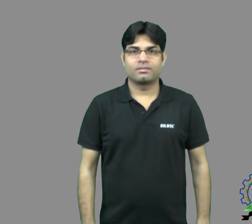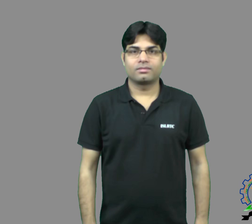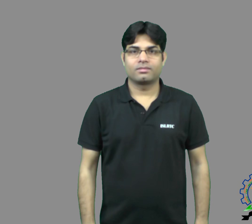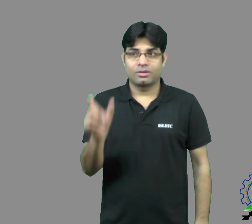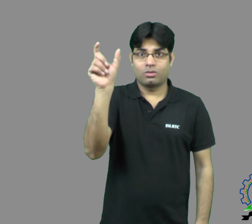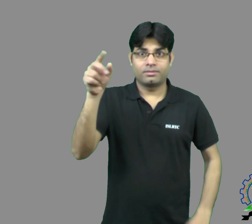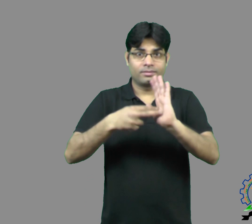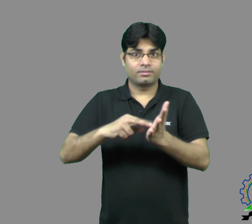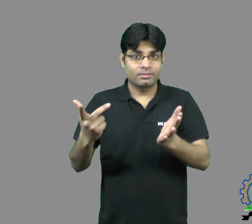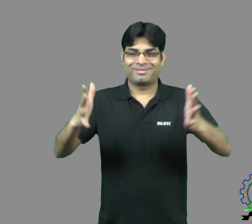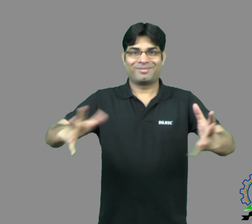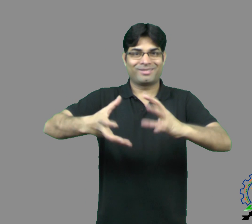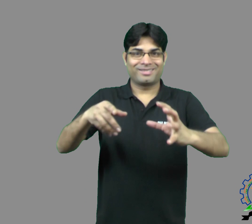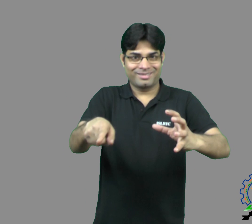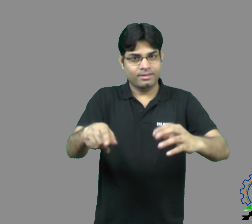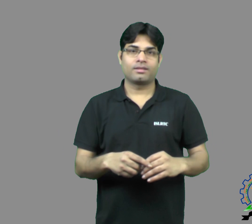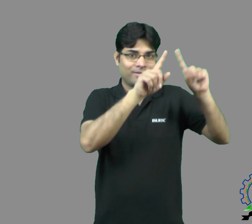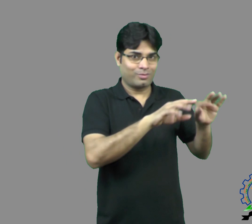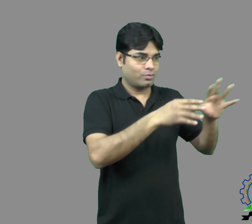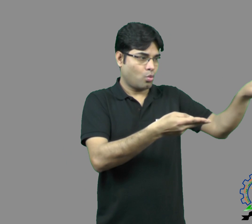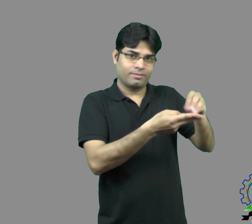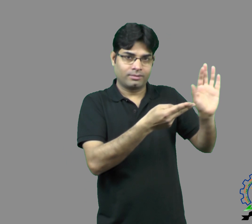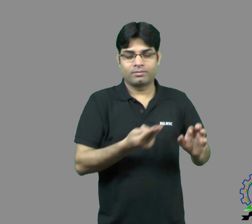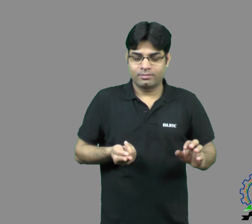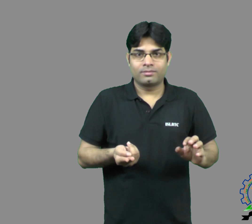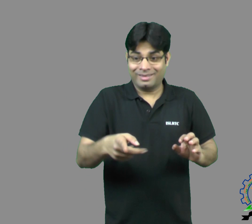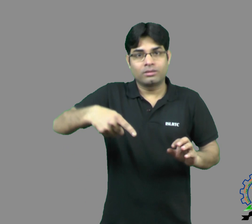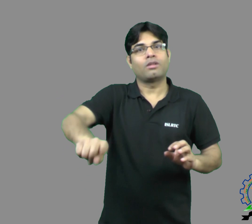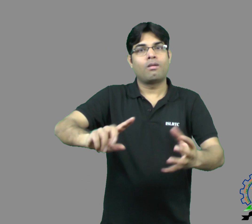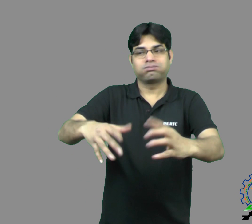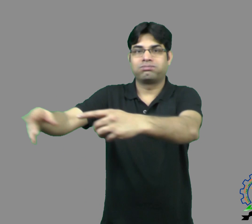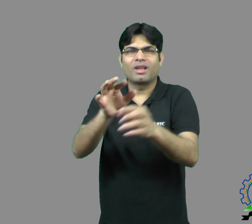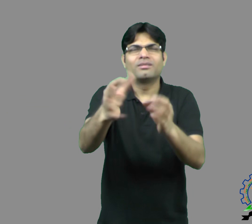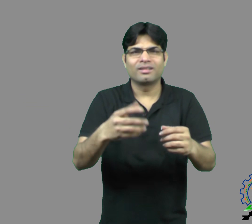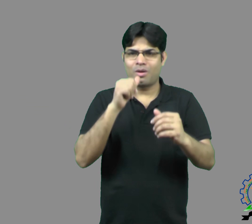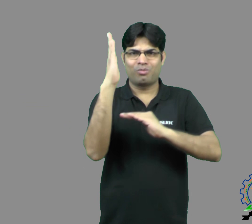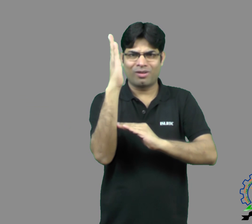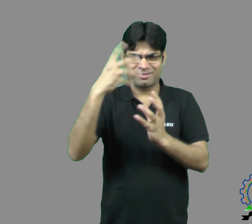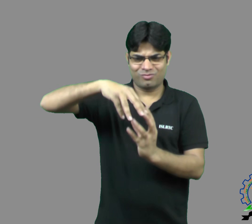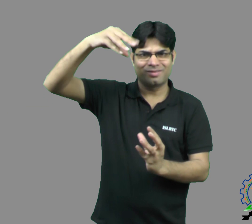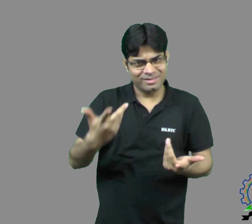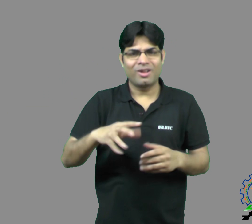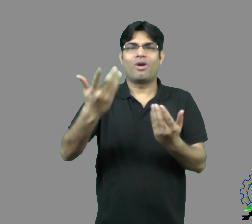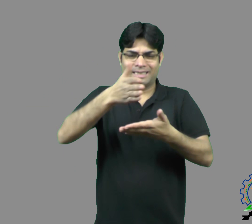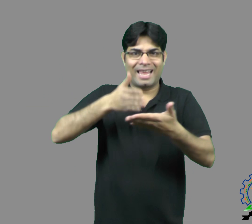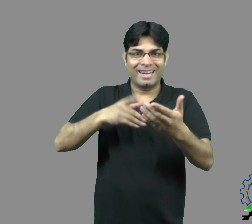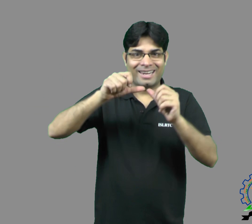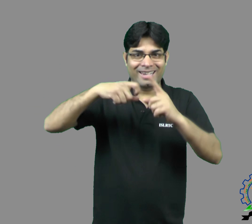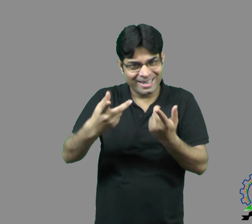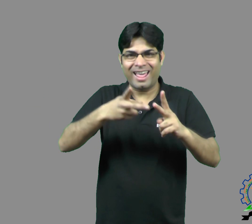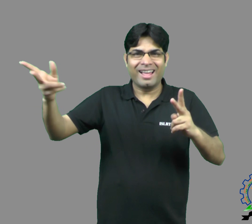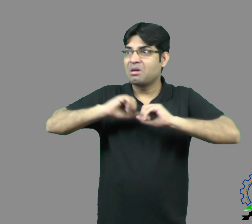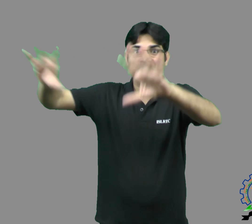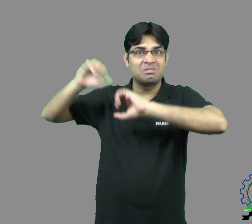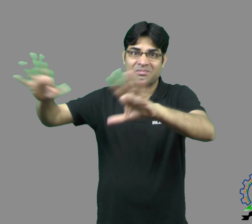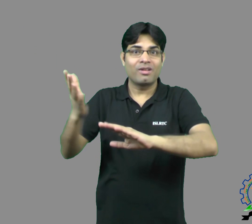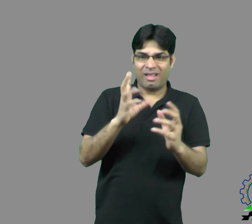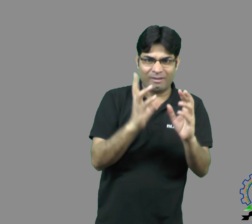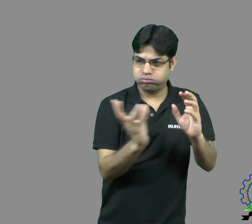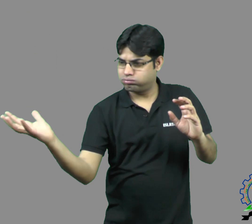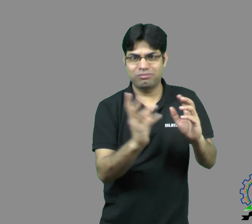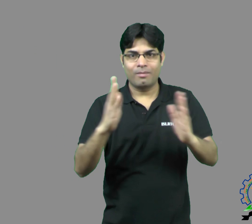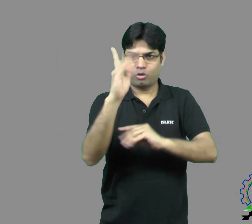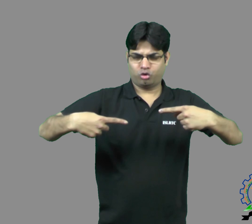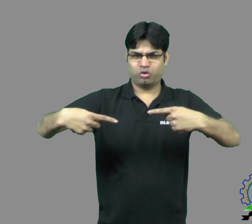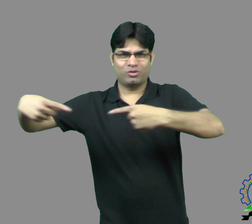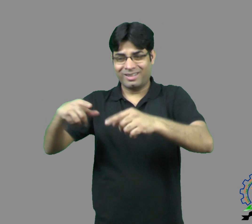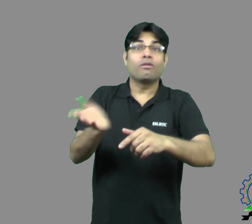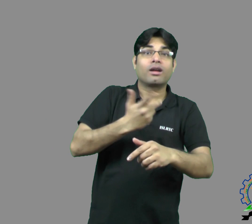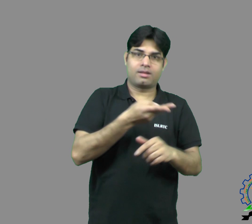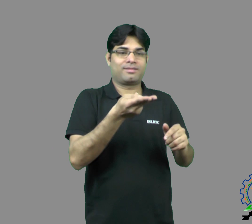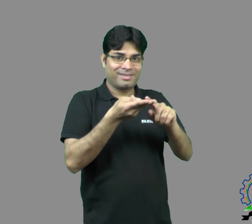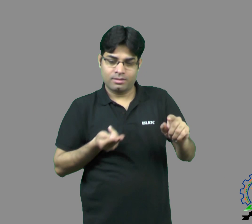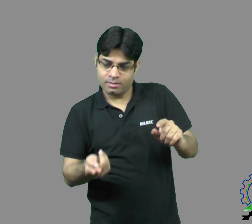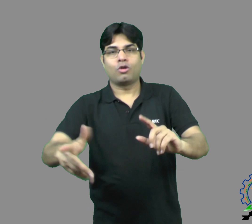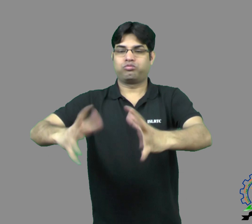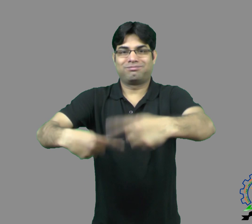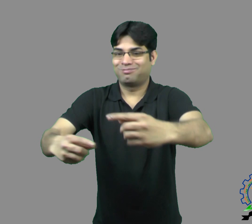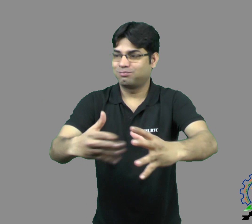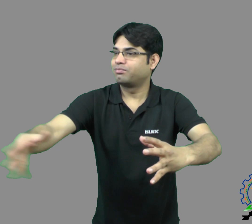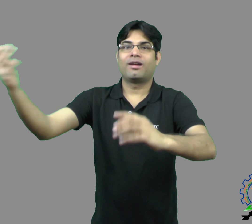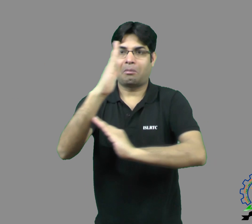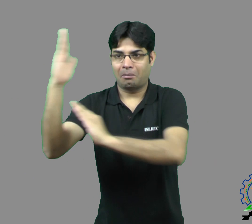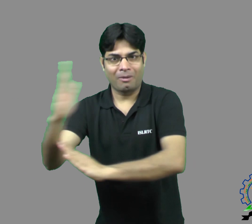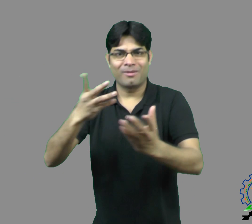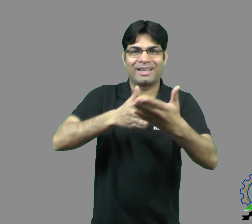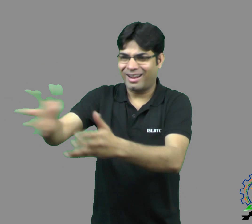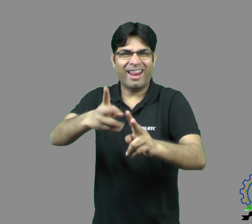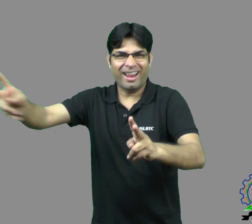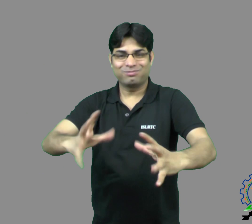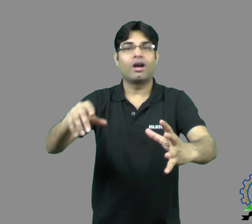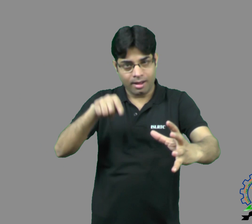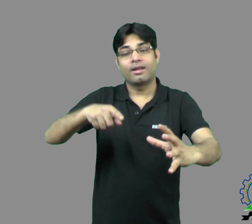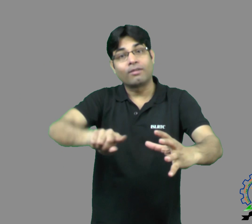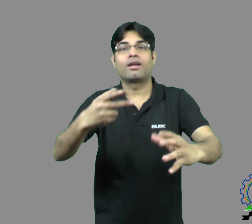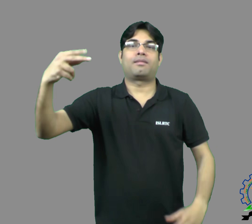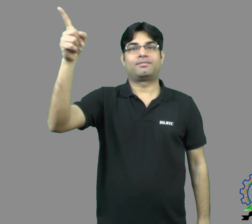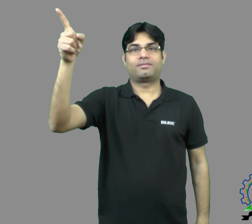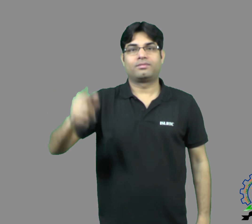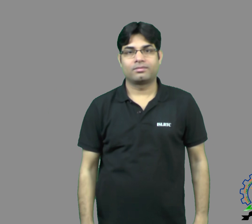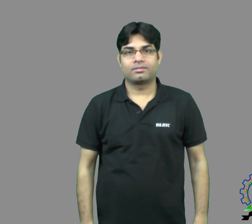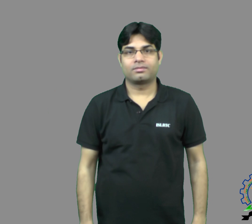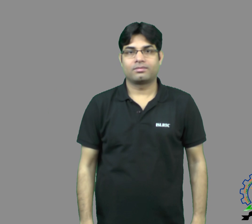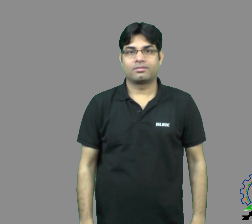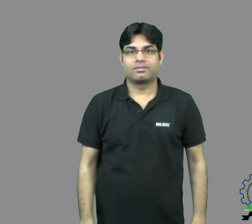Numerical Control